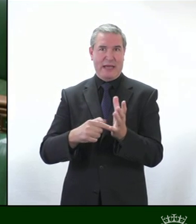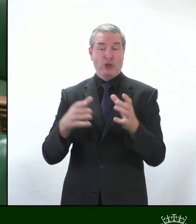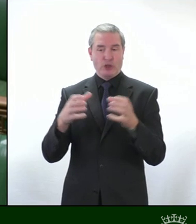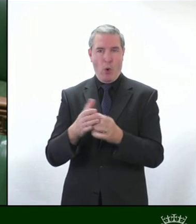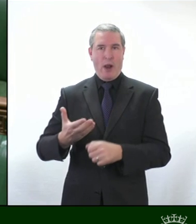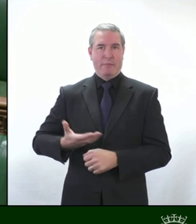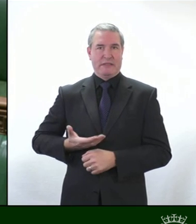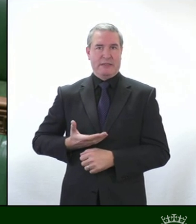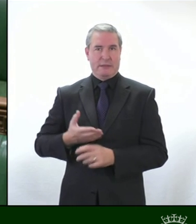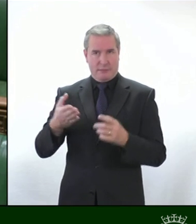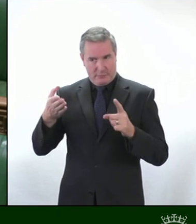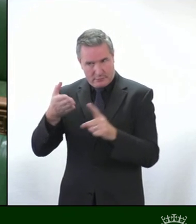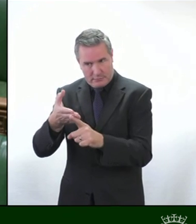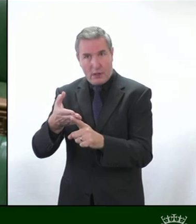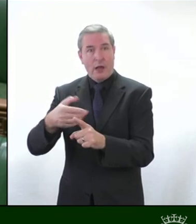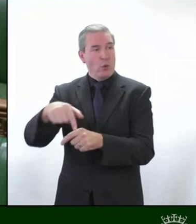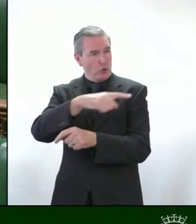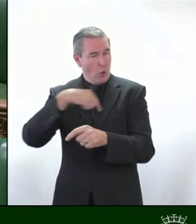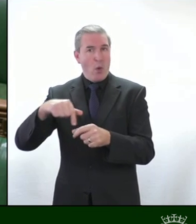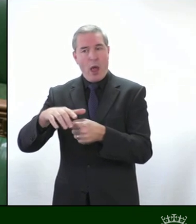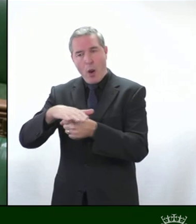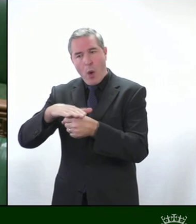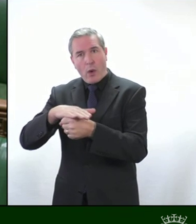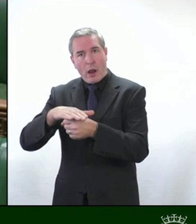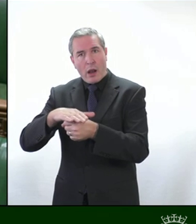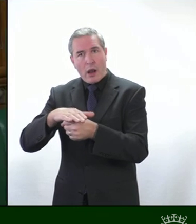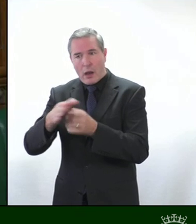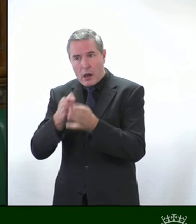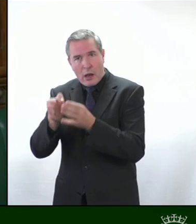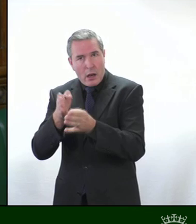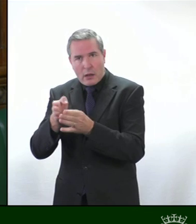Everybody should be shopping local.